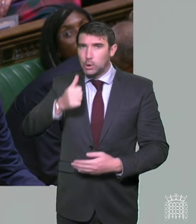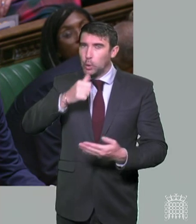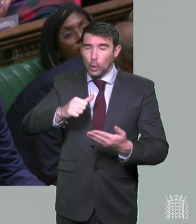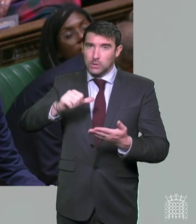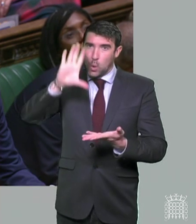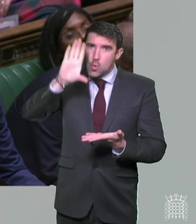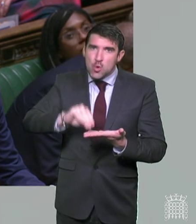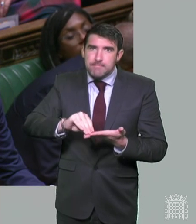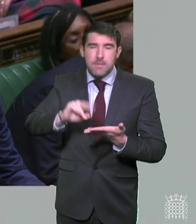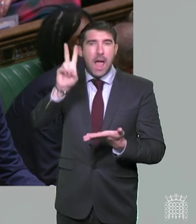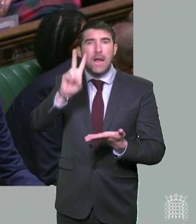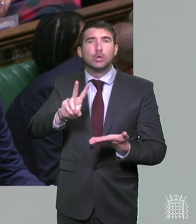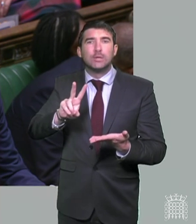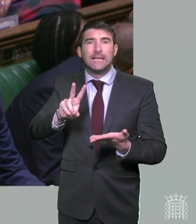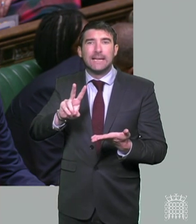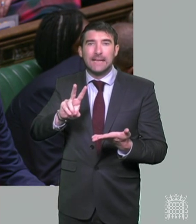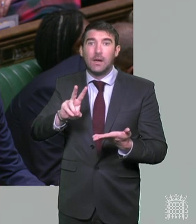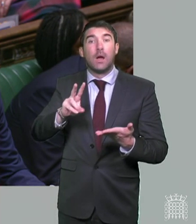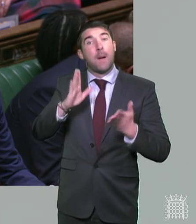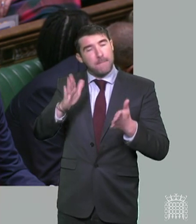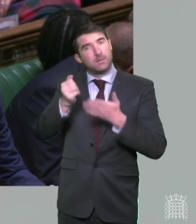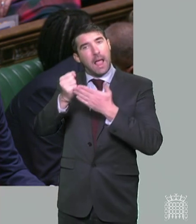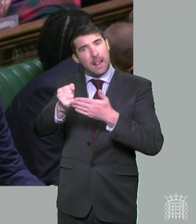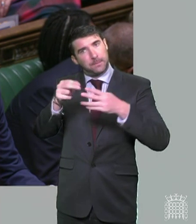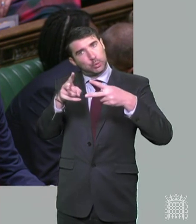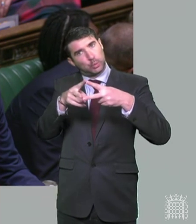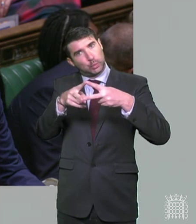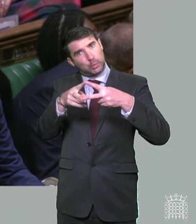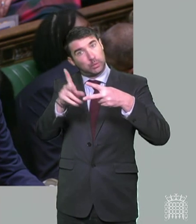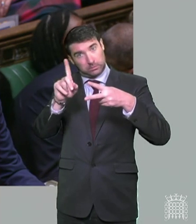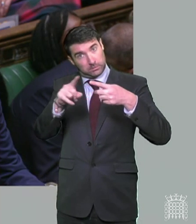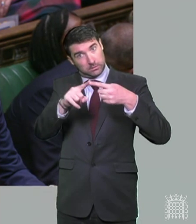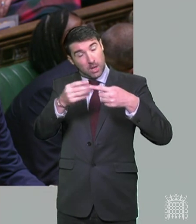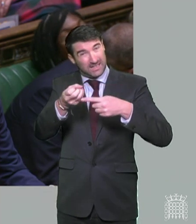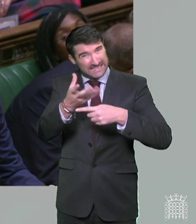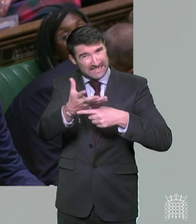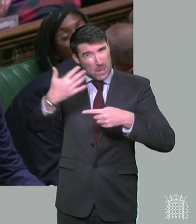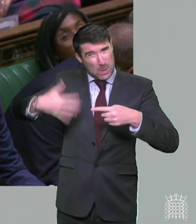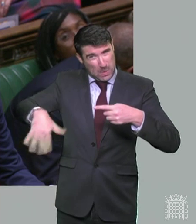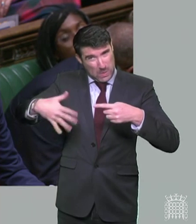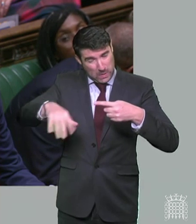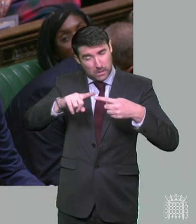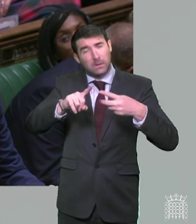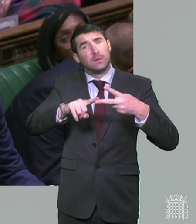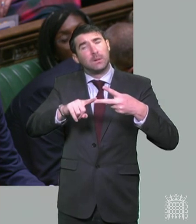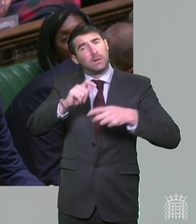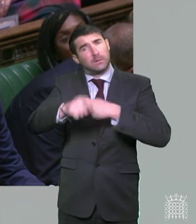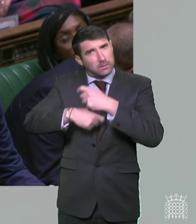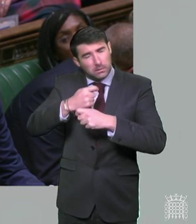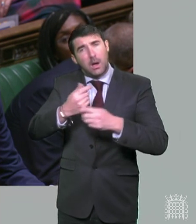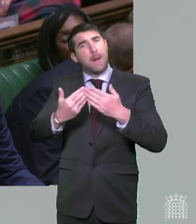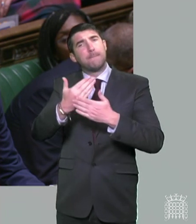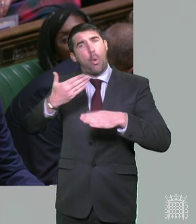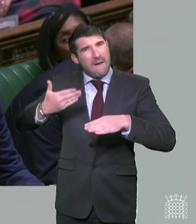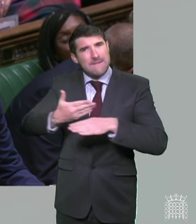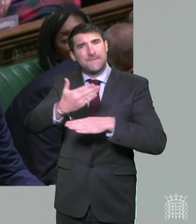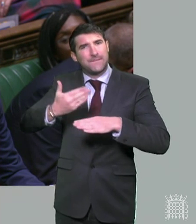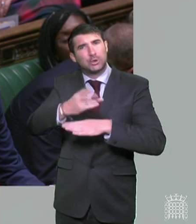We need to do all we can to help them become more energy-efficient, but we also need to make sure that they are able to remain competitive in the global marketplace.